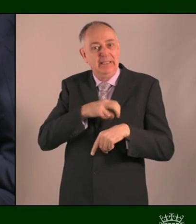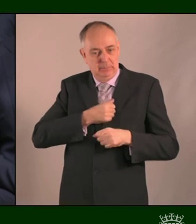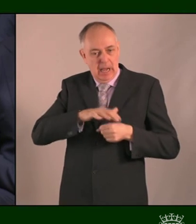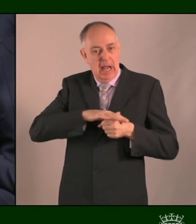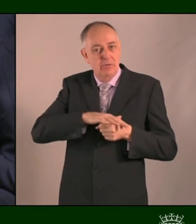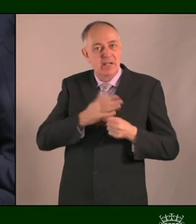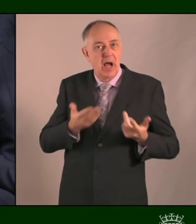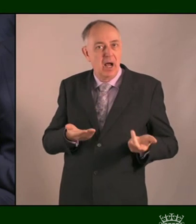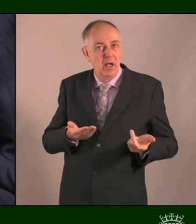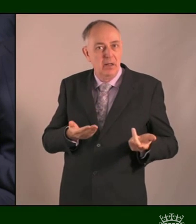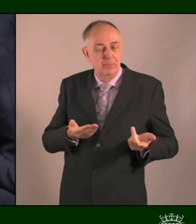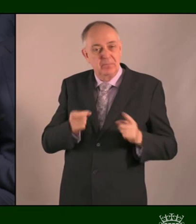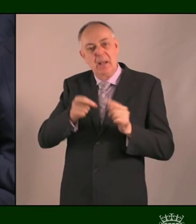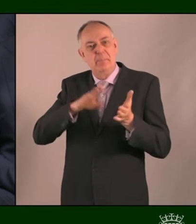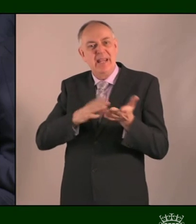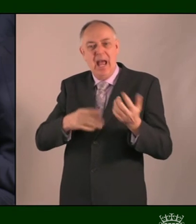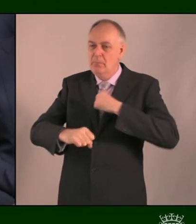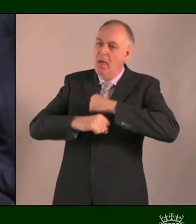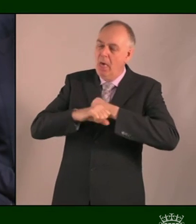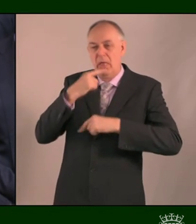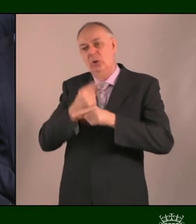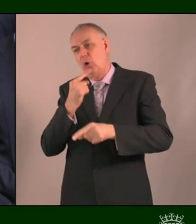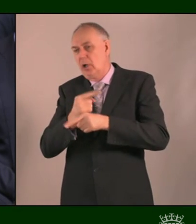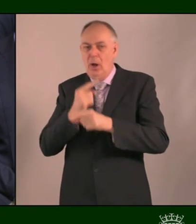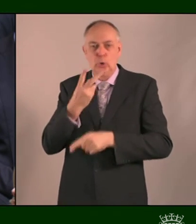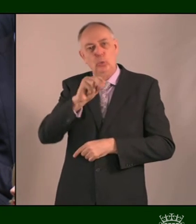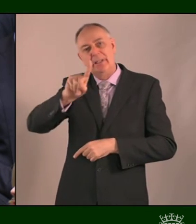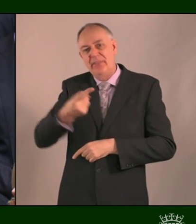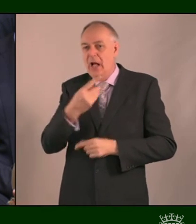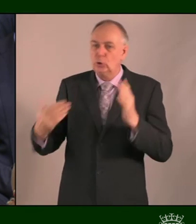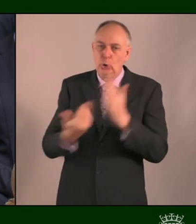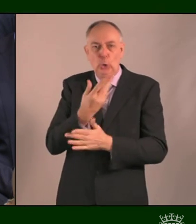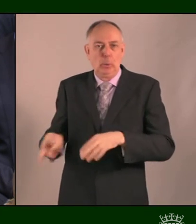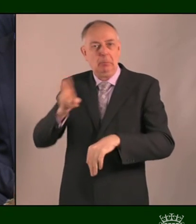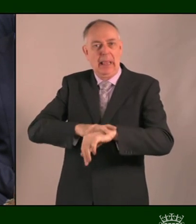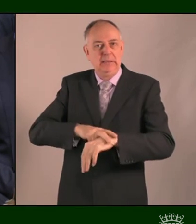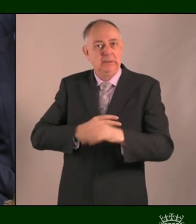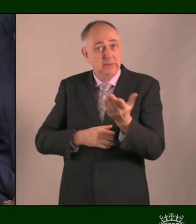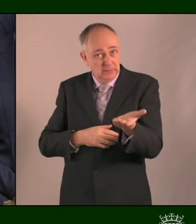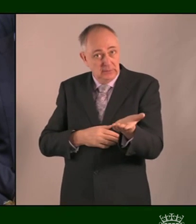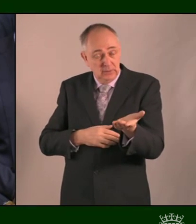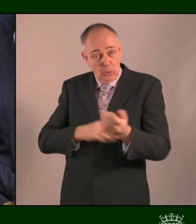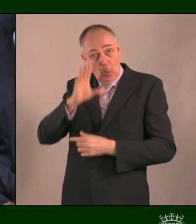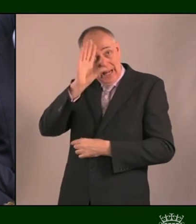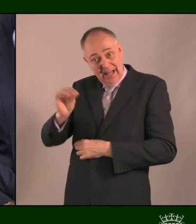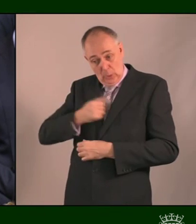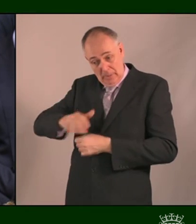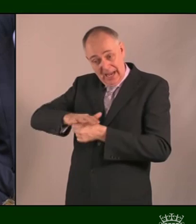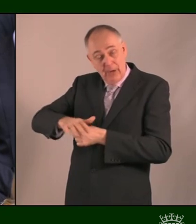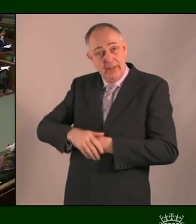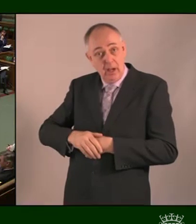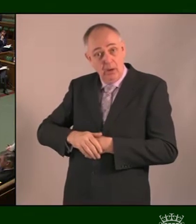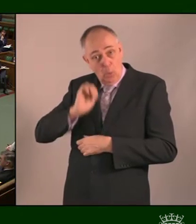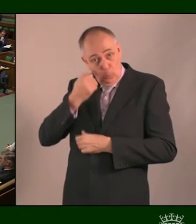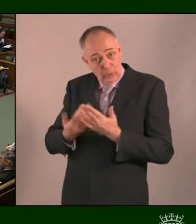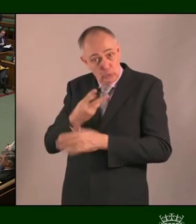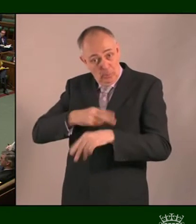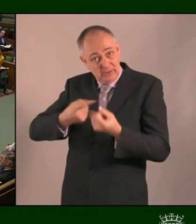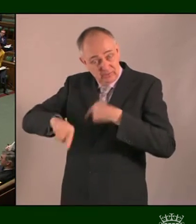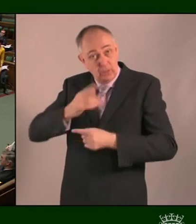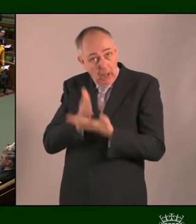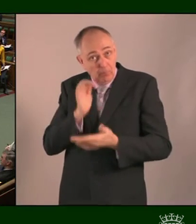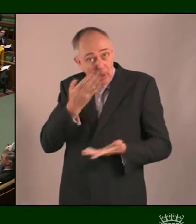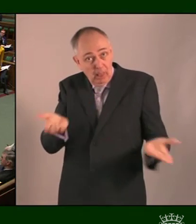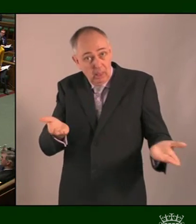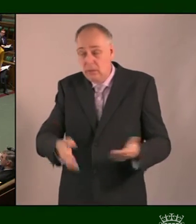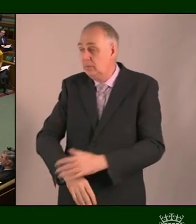As the Prime Minister makes such a big deal about his 20,000 new police officers, can he tell my constituents whether we are going to get our fair share?